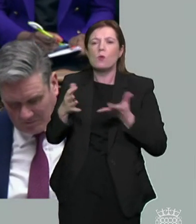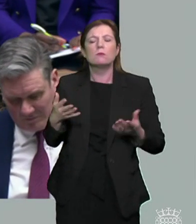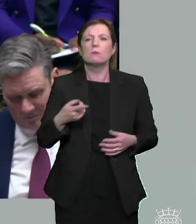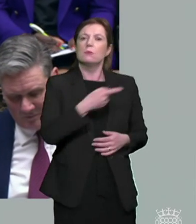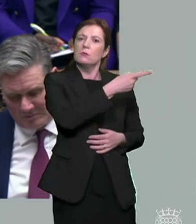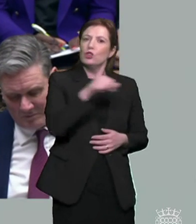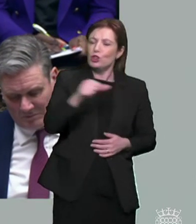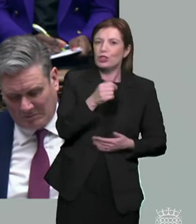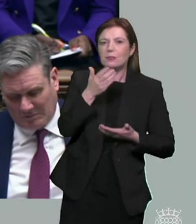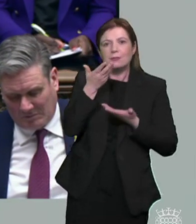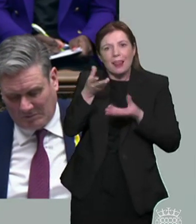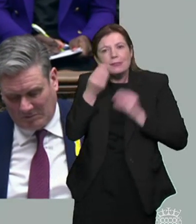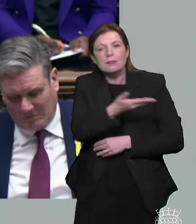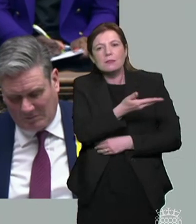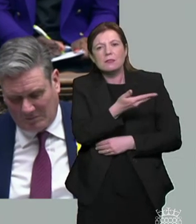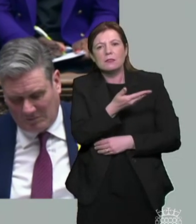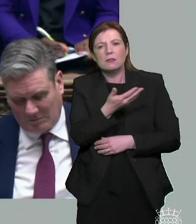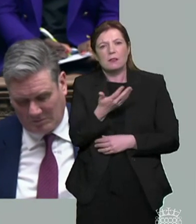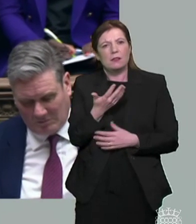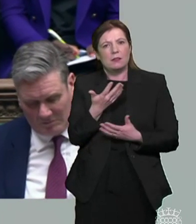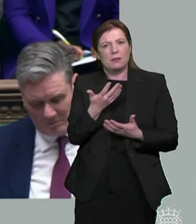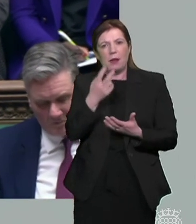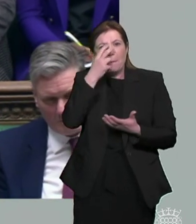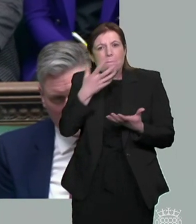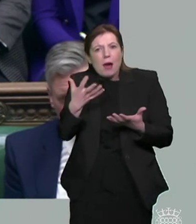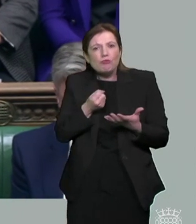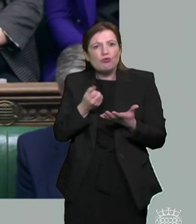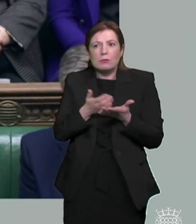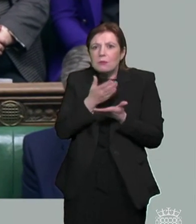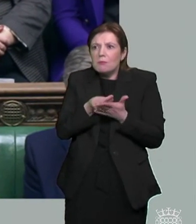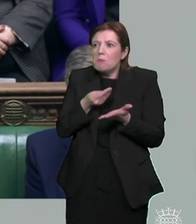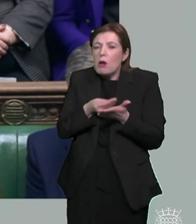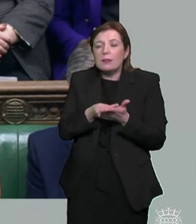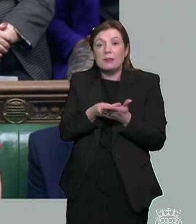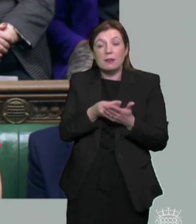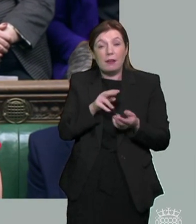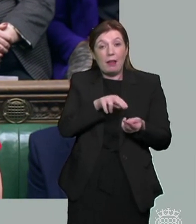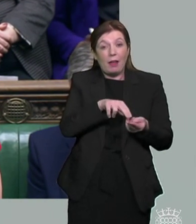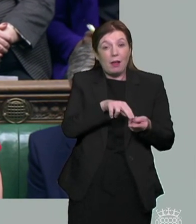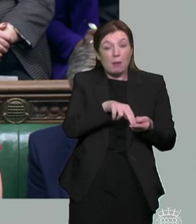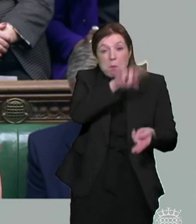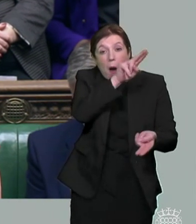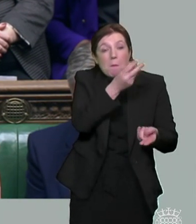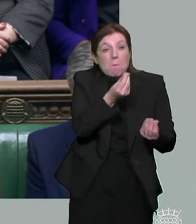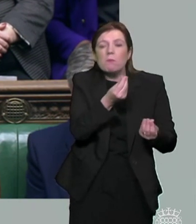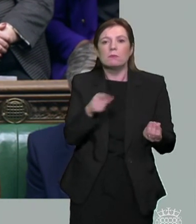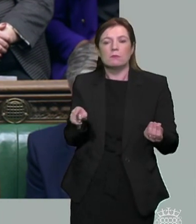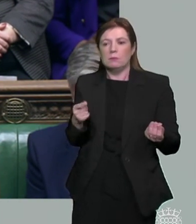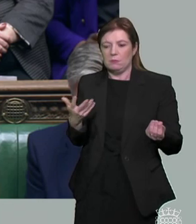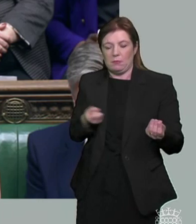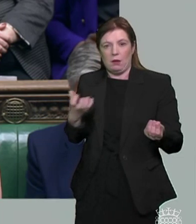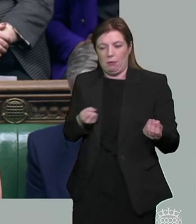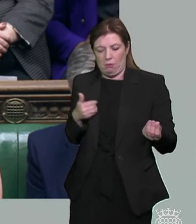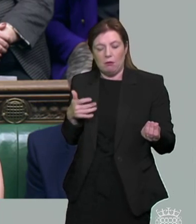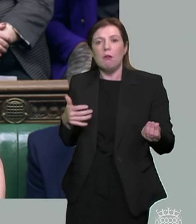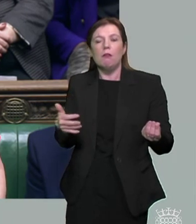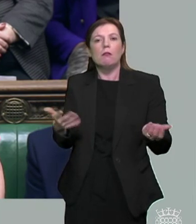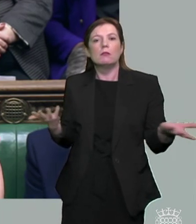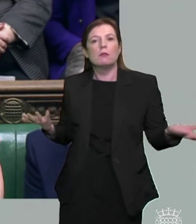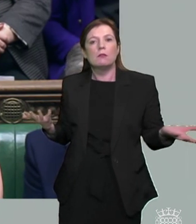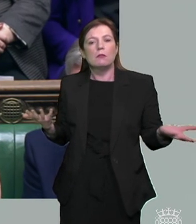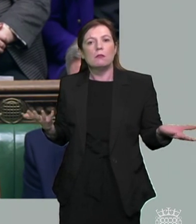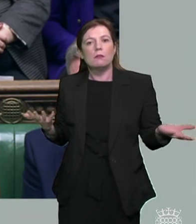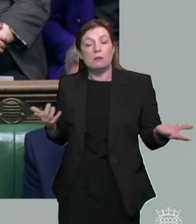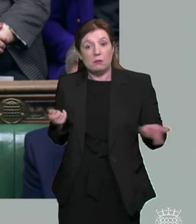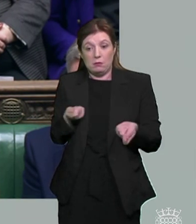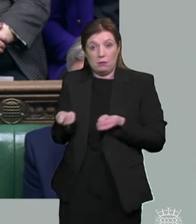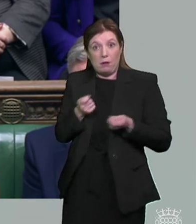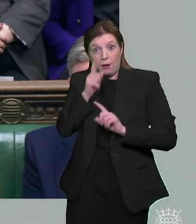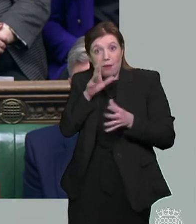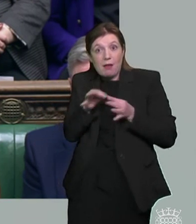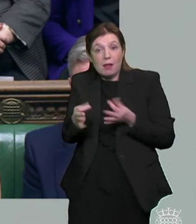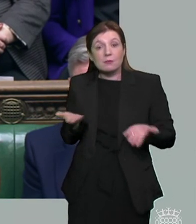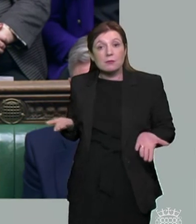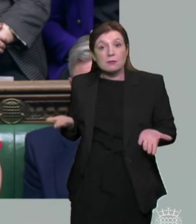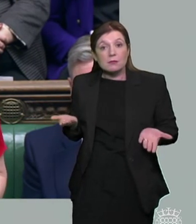We know that pensions and social security will not keep up with inflation, and pensioners and those on social security will be getting a real-terms cut to their income.